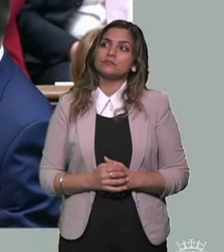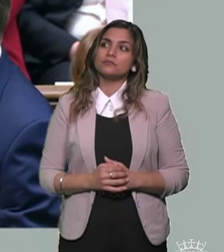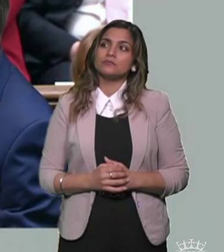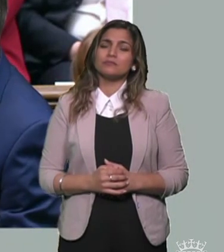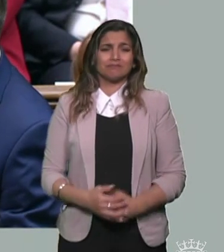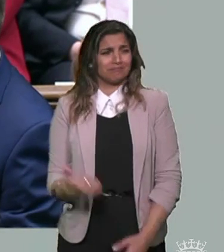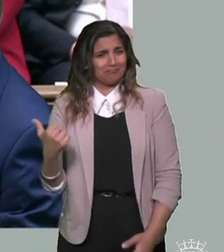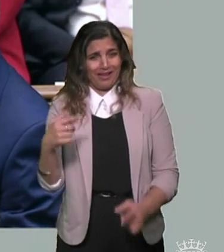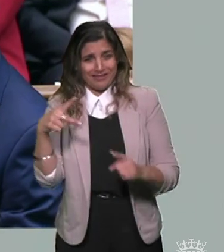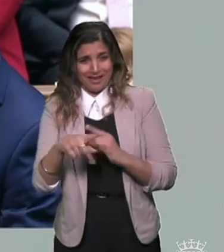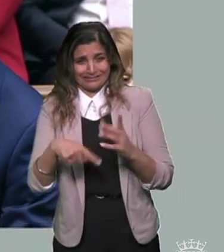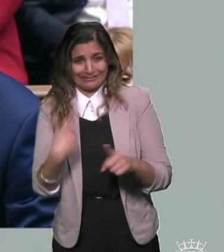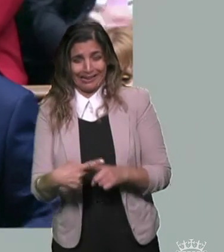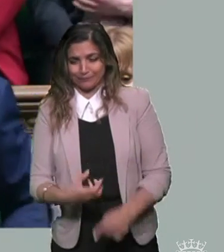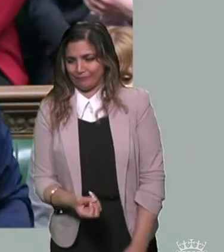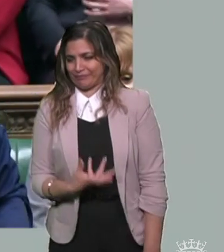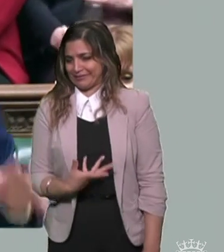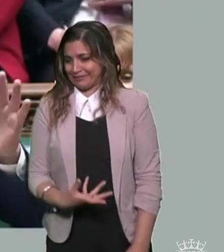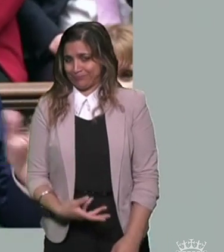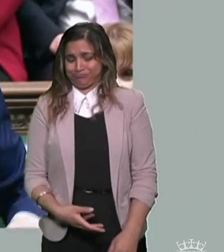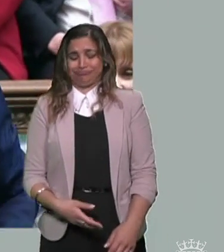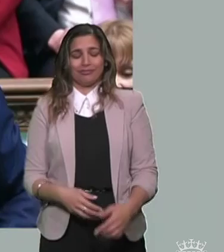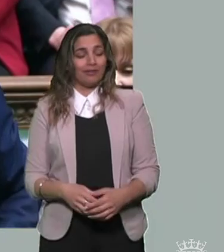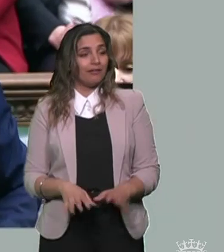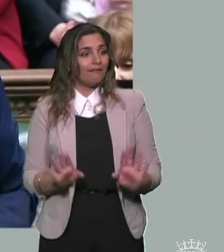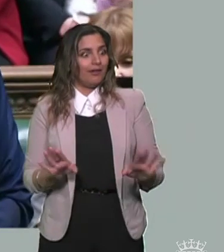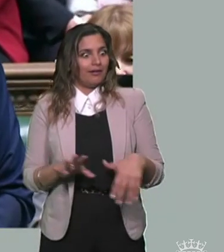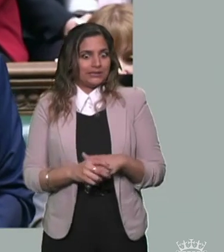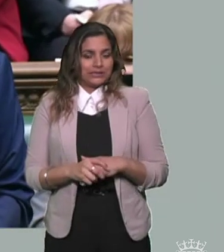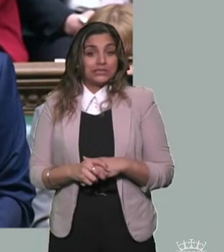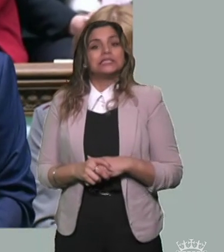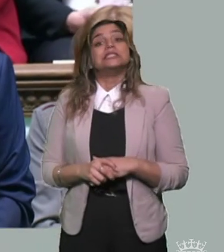Cutting the tax?